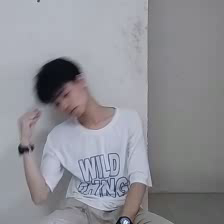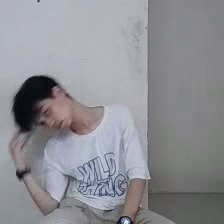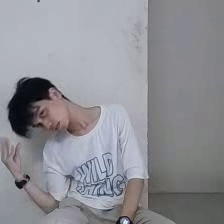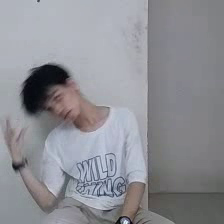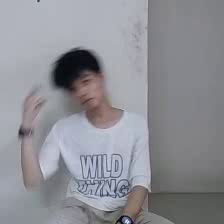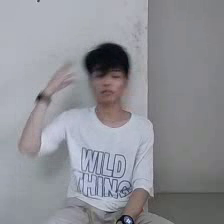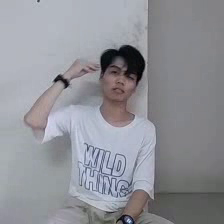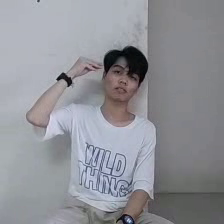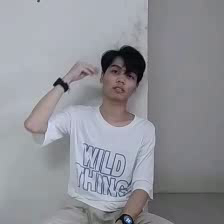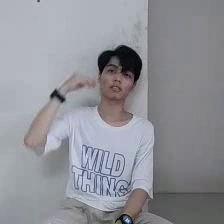Băn khoăn